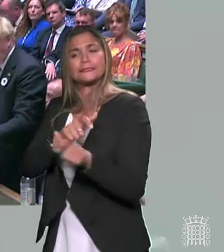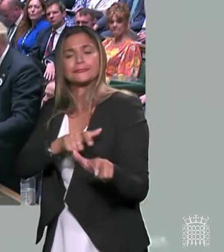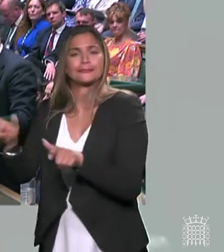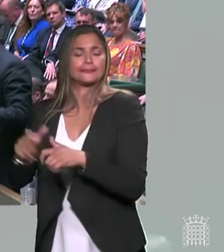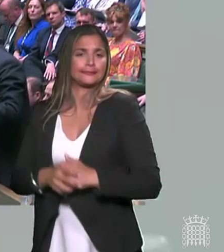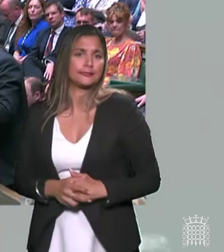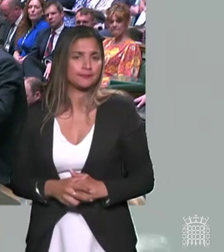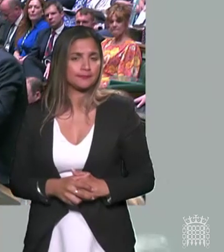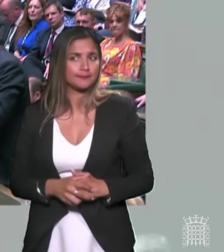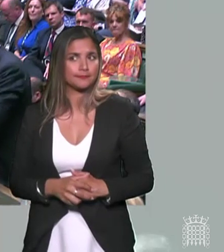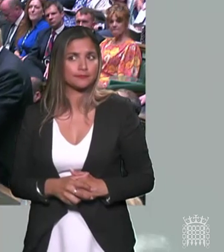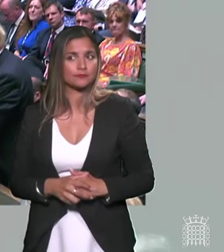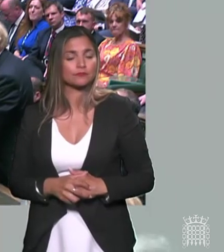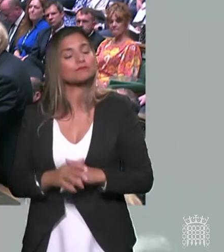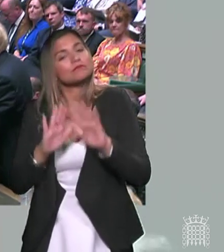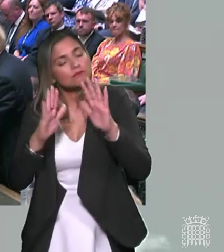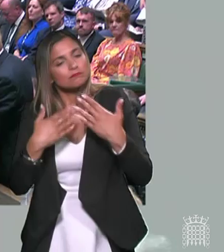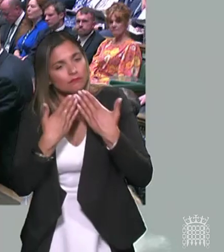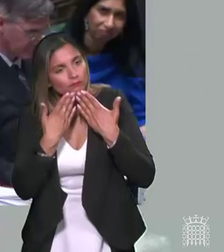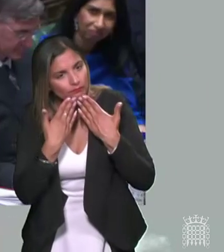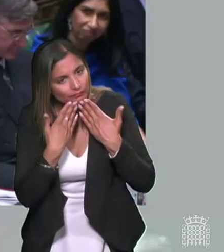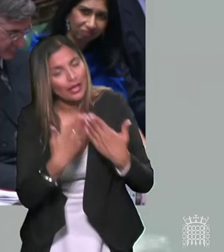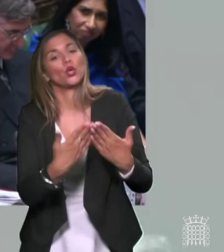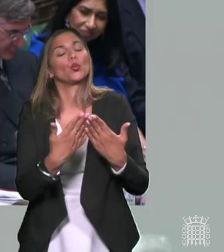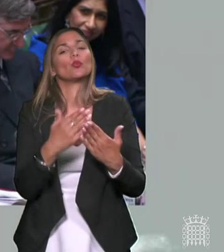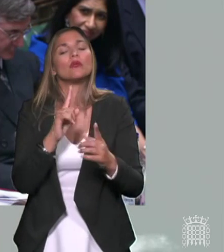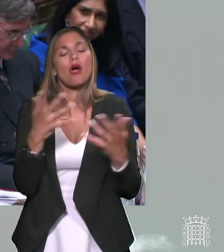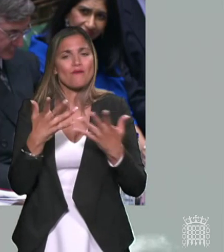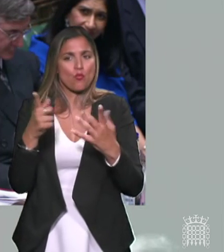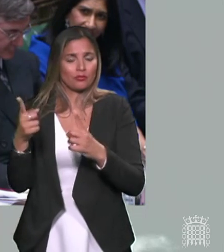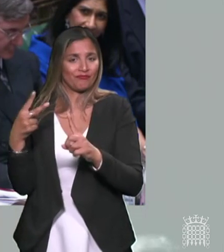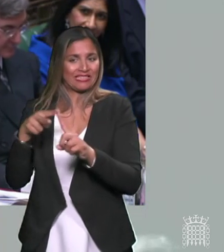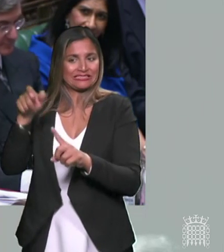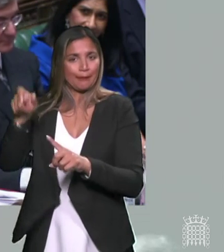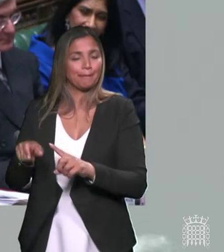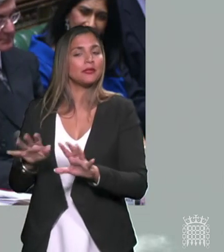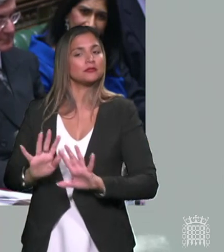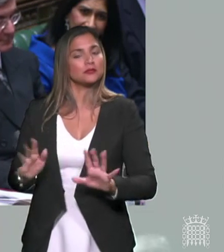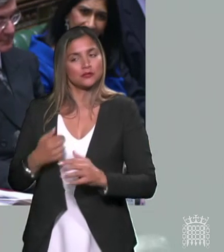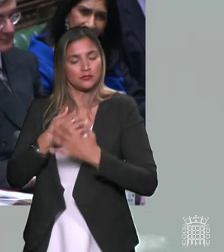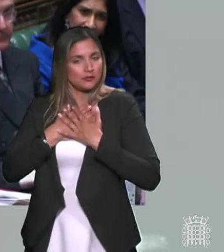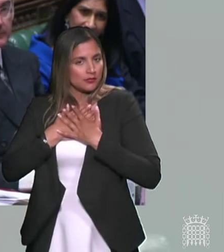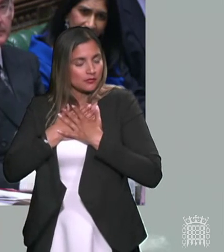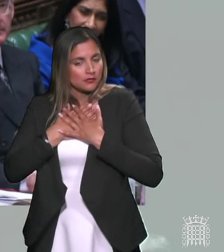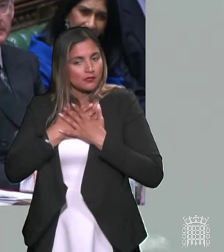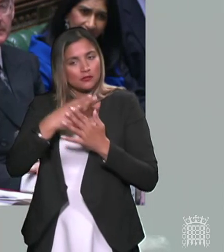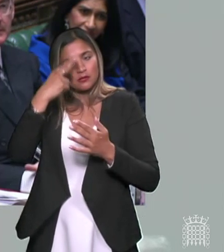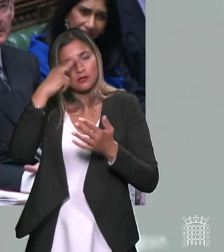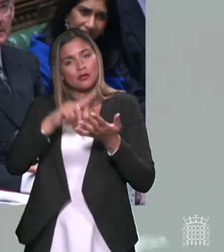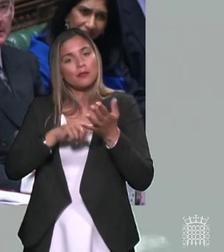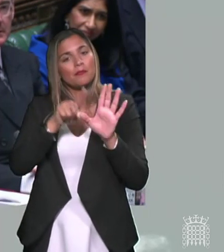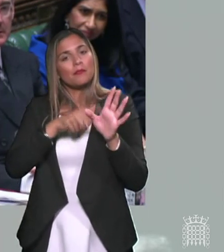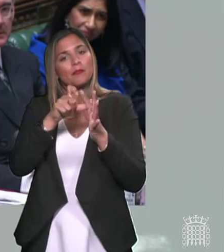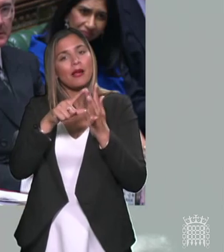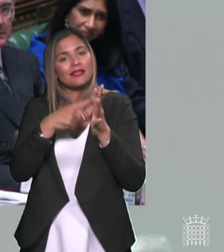I thank my honourable Friend for his campaign. Our thoughts are of course with the friends and family of Pitchfork’s victims, Lynda and Dawn.